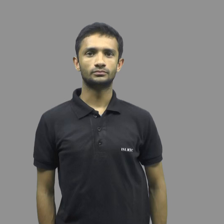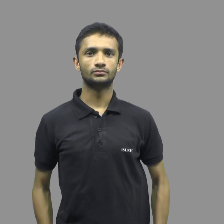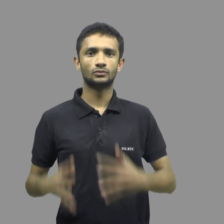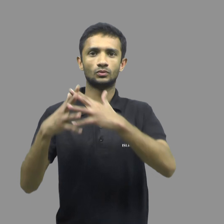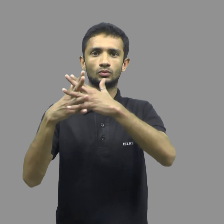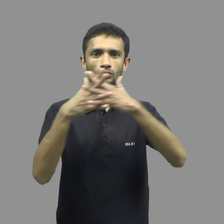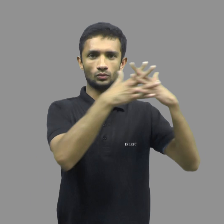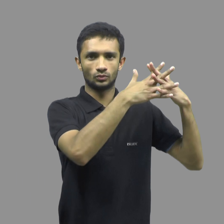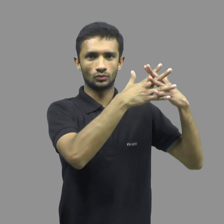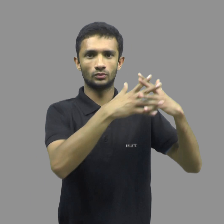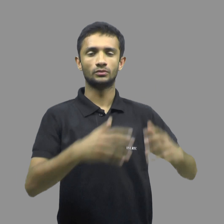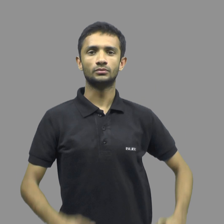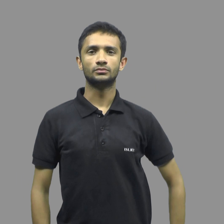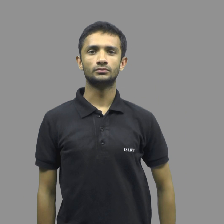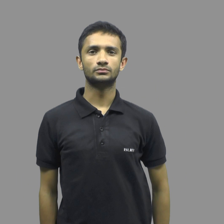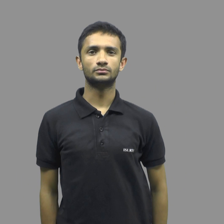West